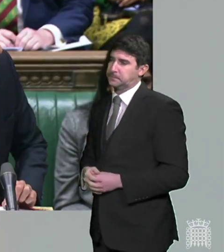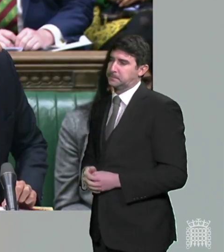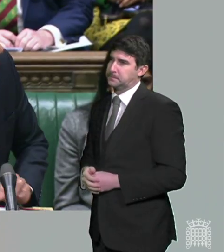Of course